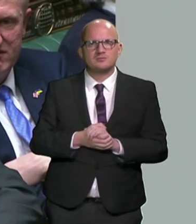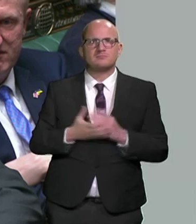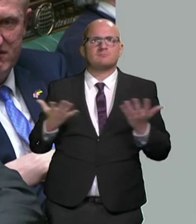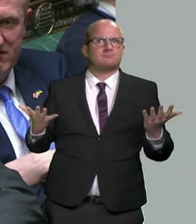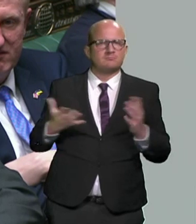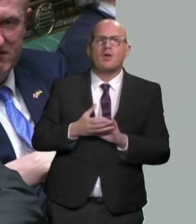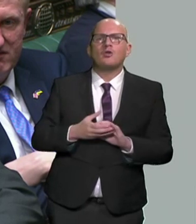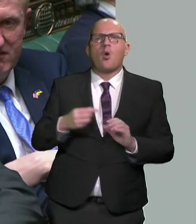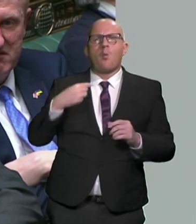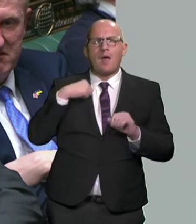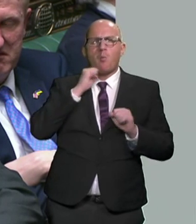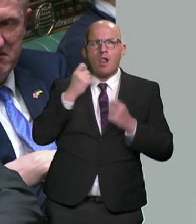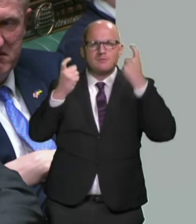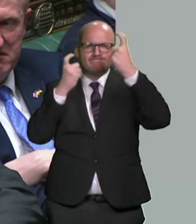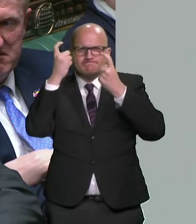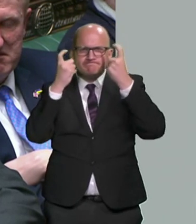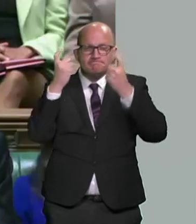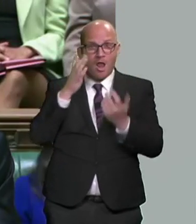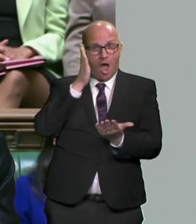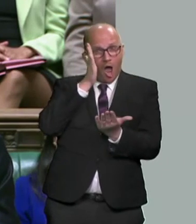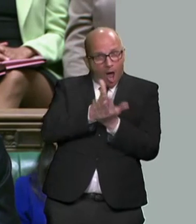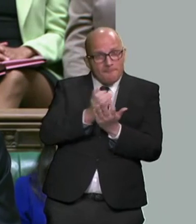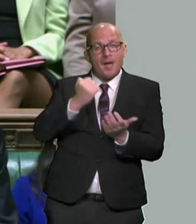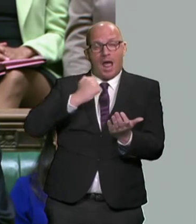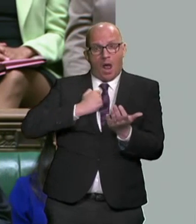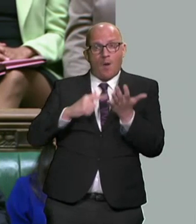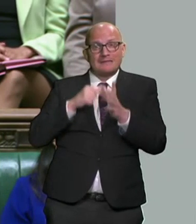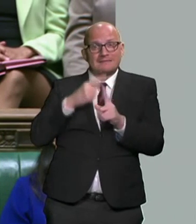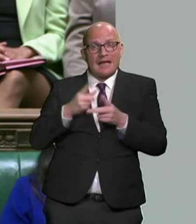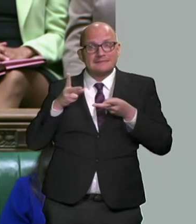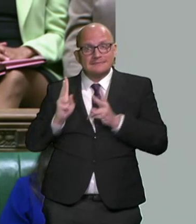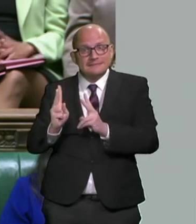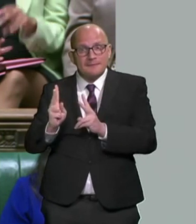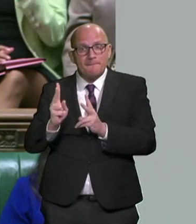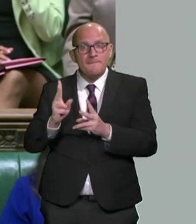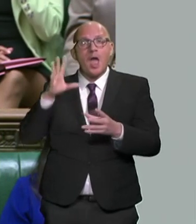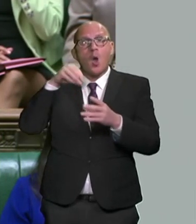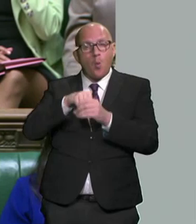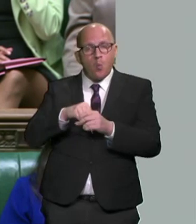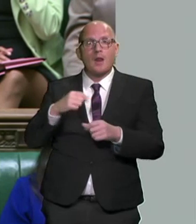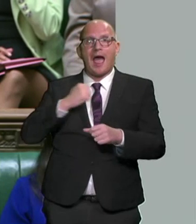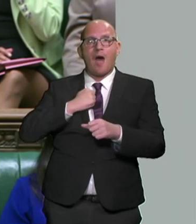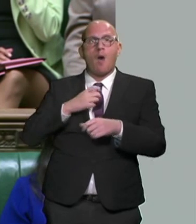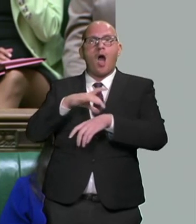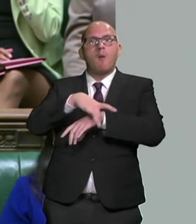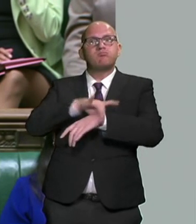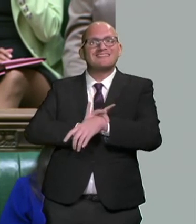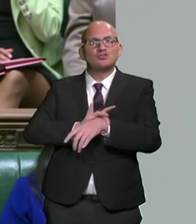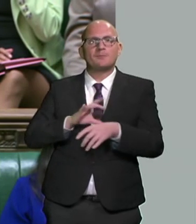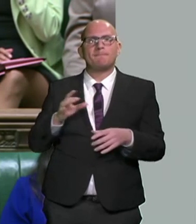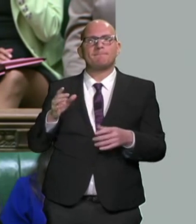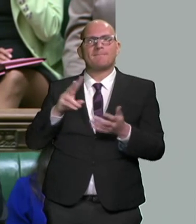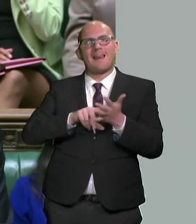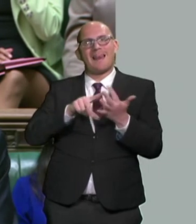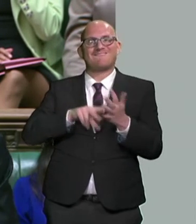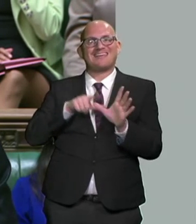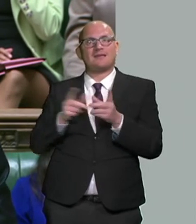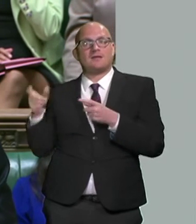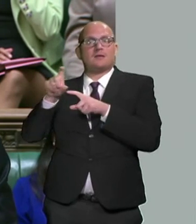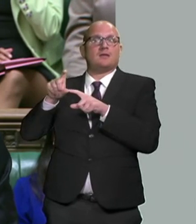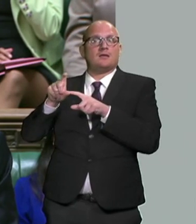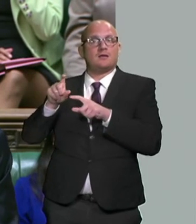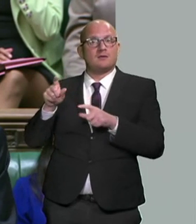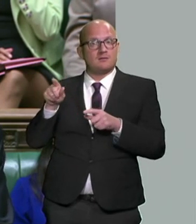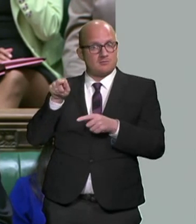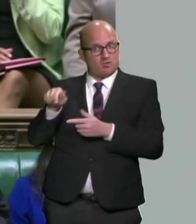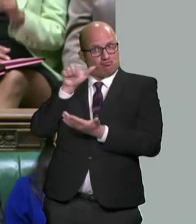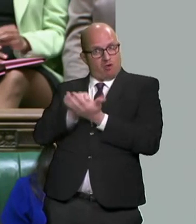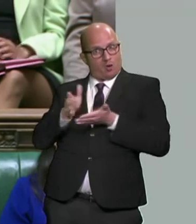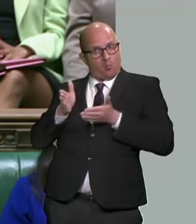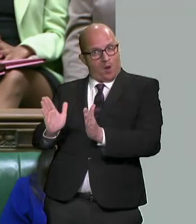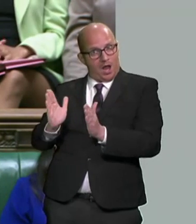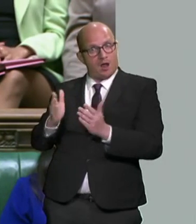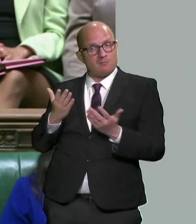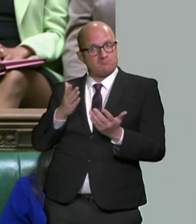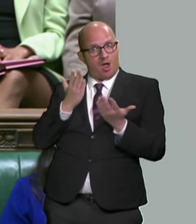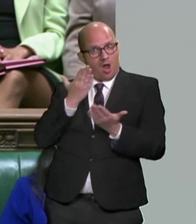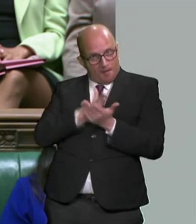We will consider whether the current tax system, including the operation of the apprenticeship levy, is doing enough to incentivise businesses to invest in the right kinds of training.